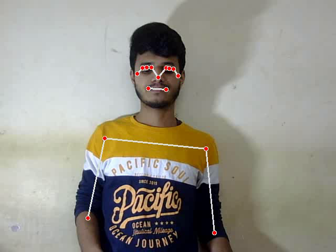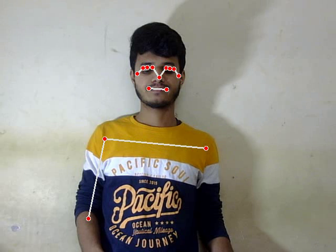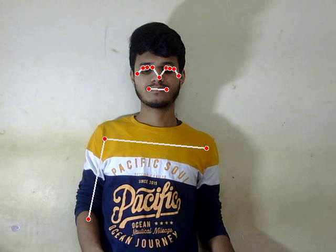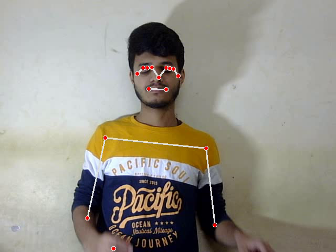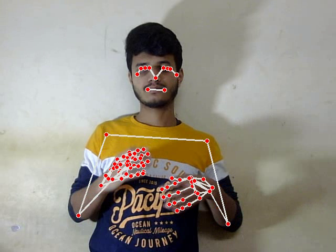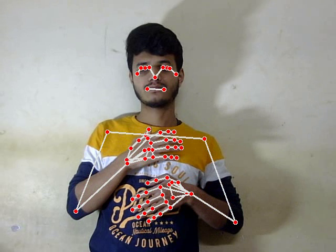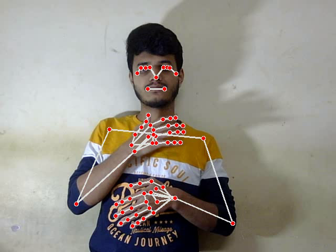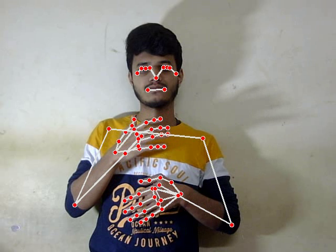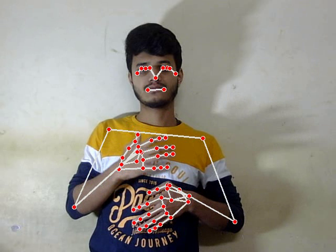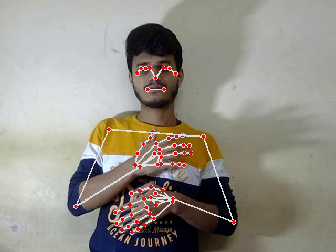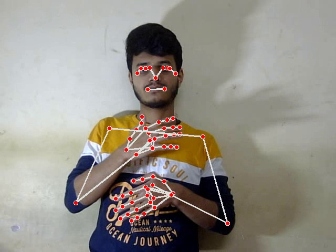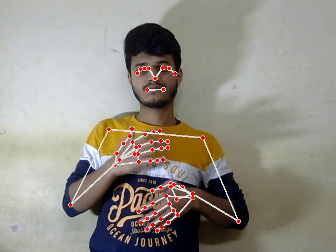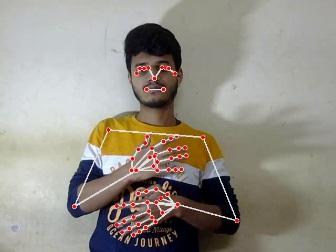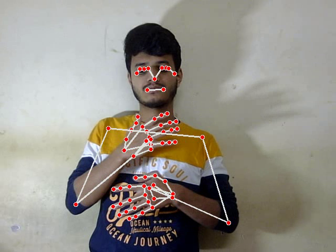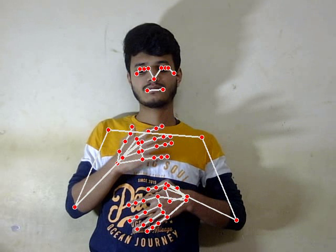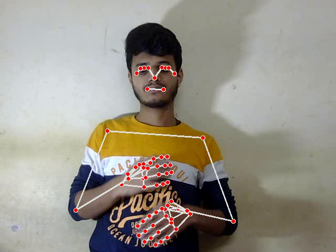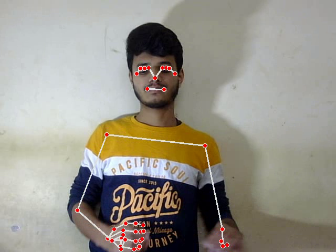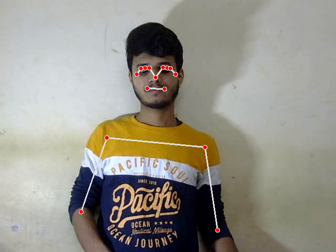happy